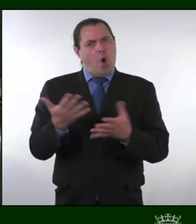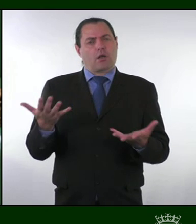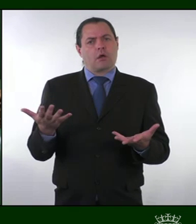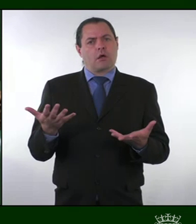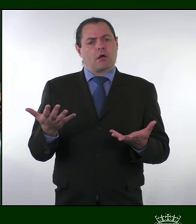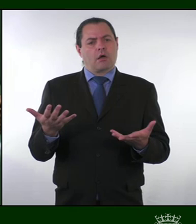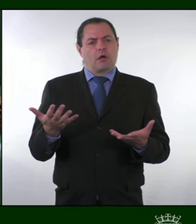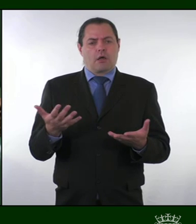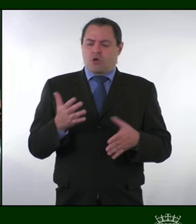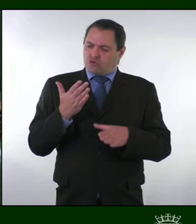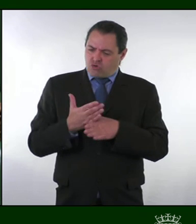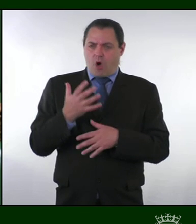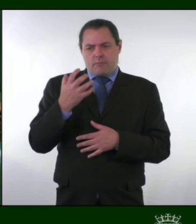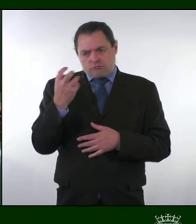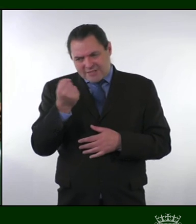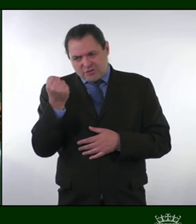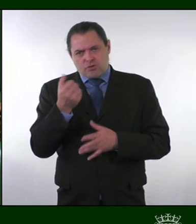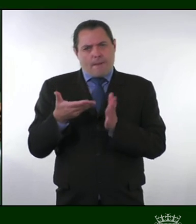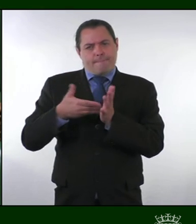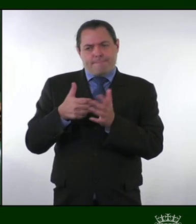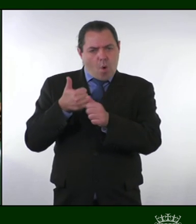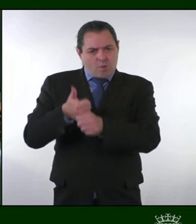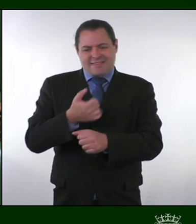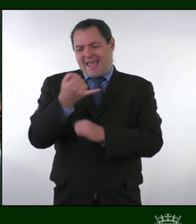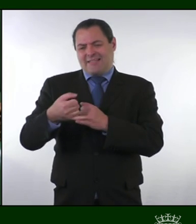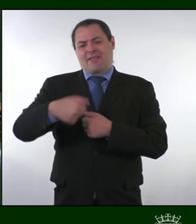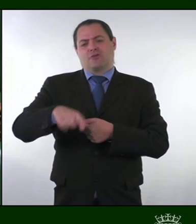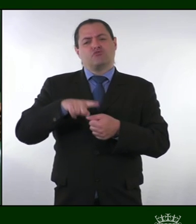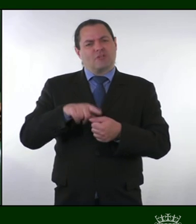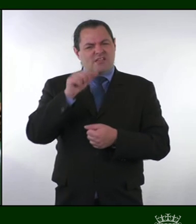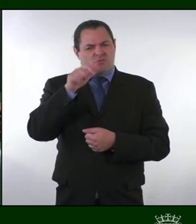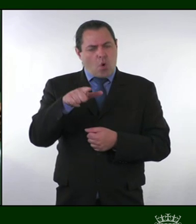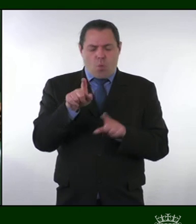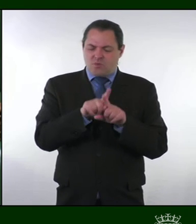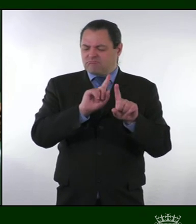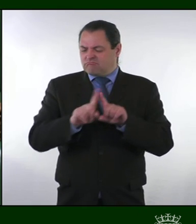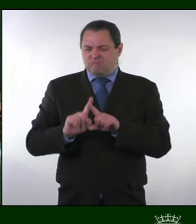As she knows, there is the job retention bonus at the end of the year, and there are abundant schemes.